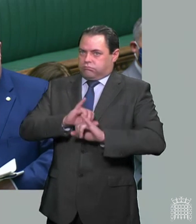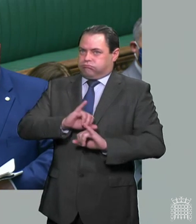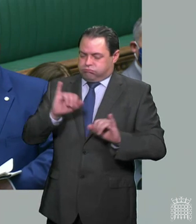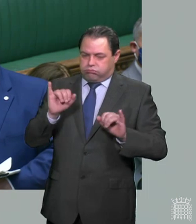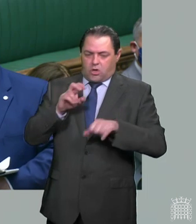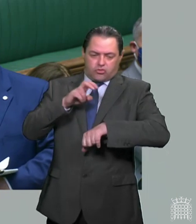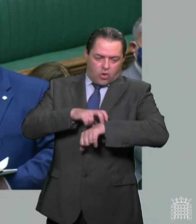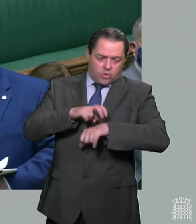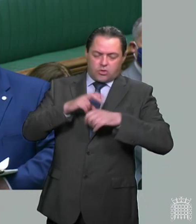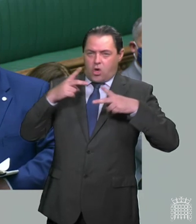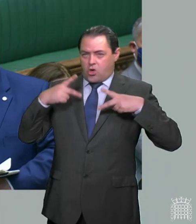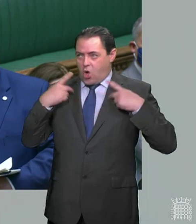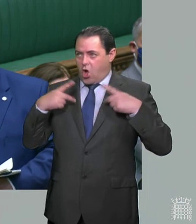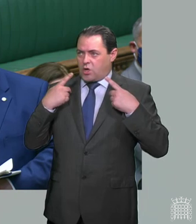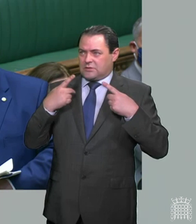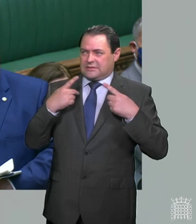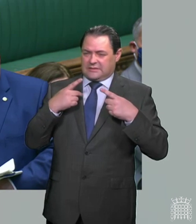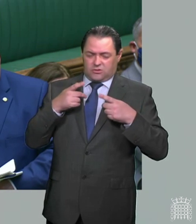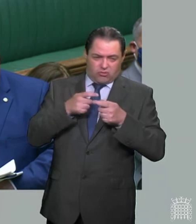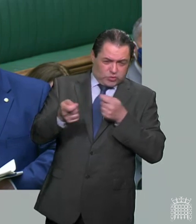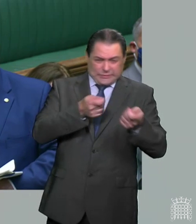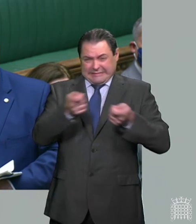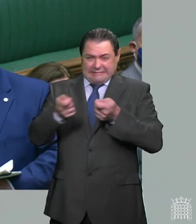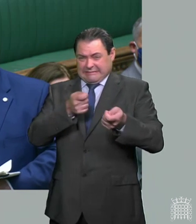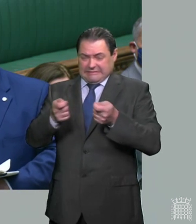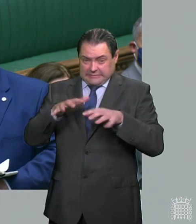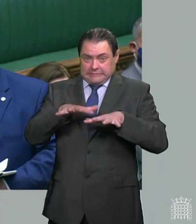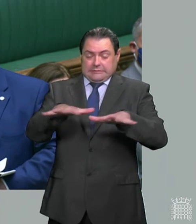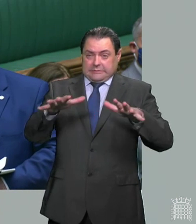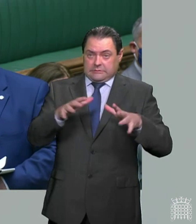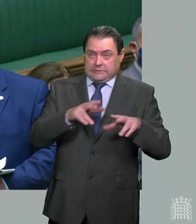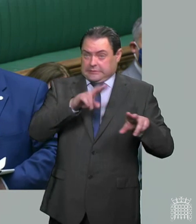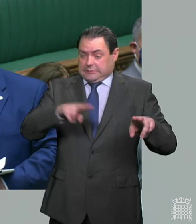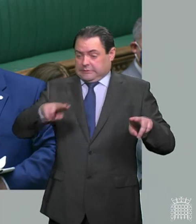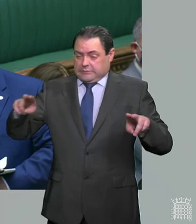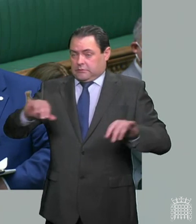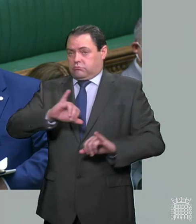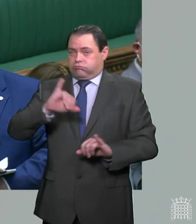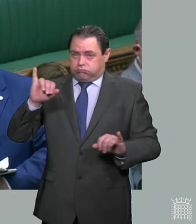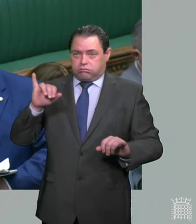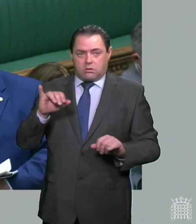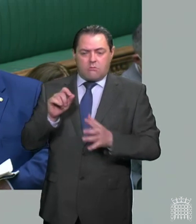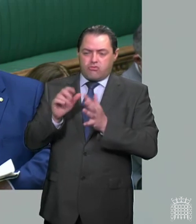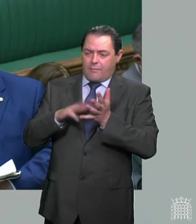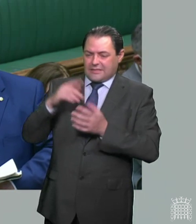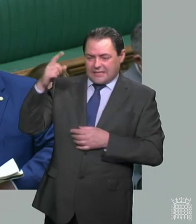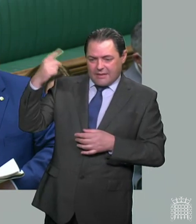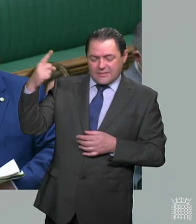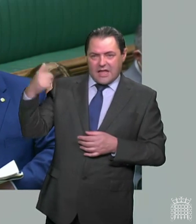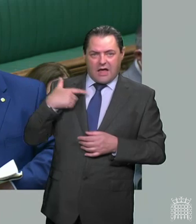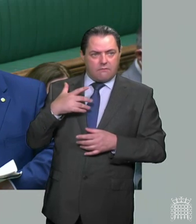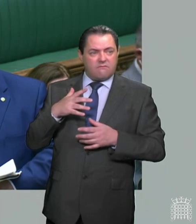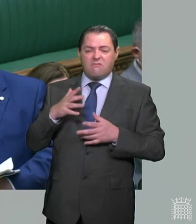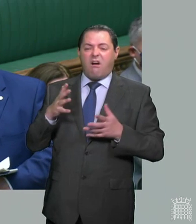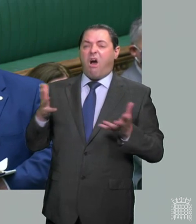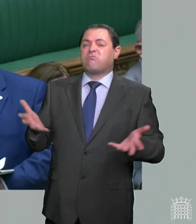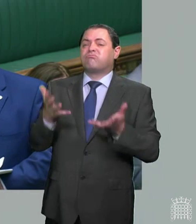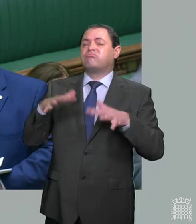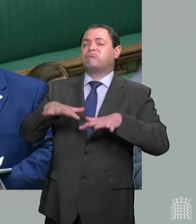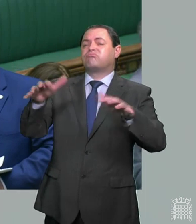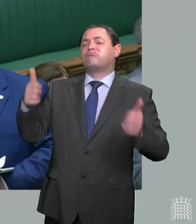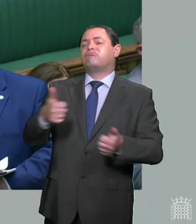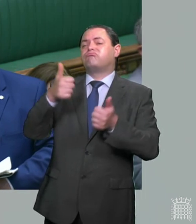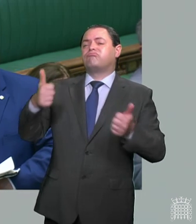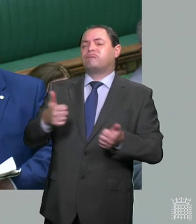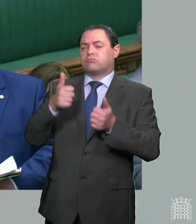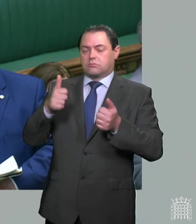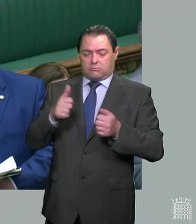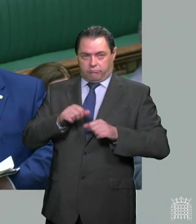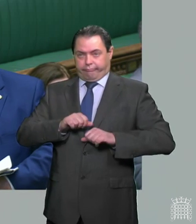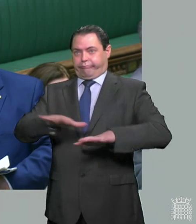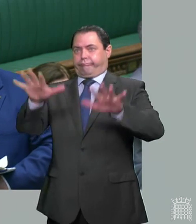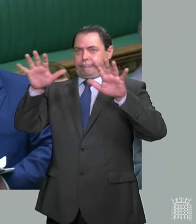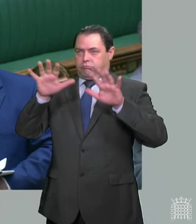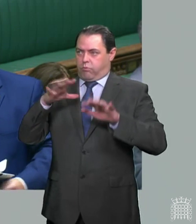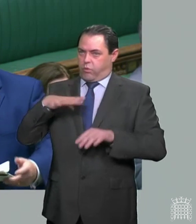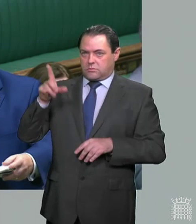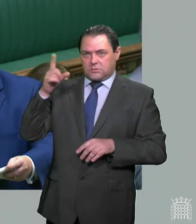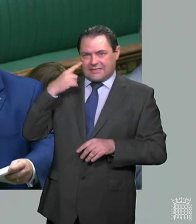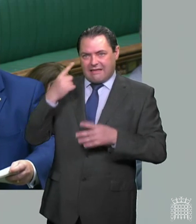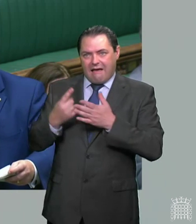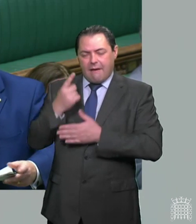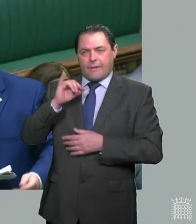While doctors and nurses were fighting to contain the pandemic, the Prime Minister was actively pushing for the virus to be allowed to run rampant through towns and cities.